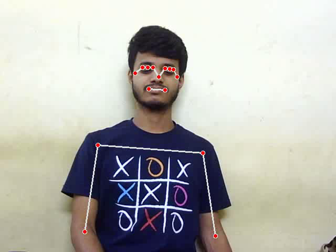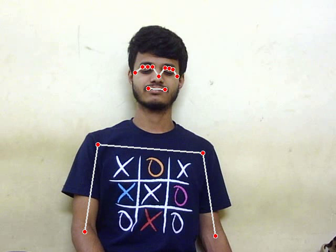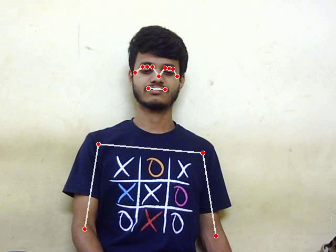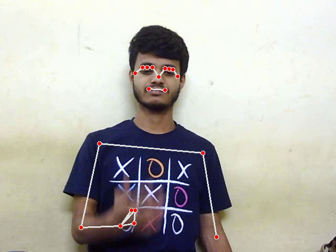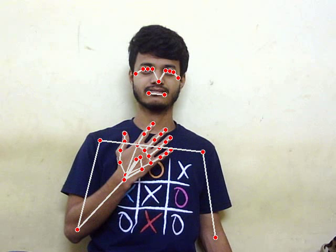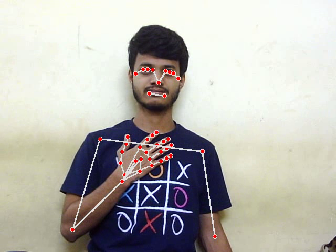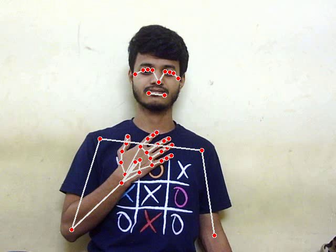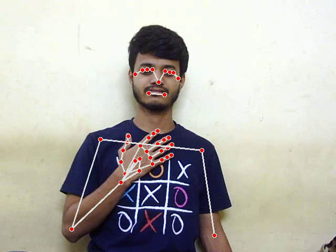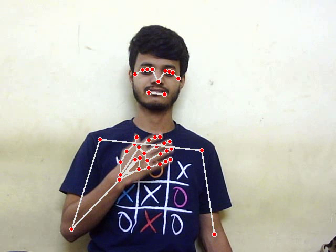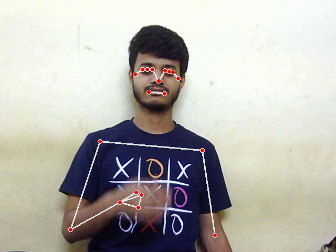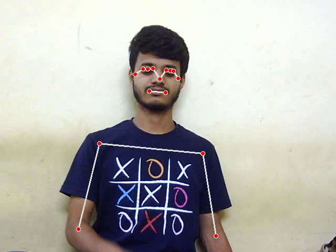my